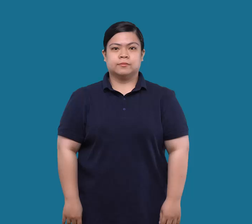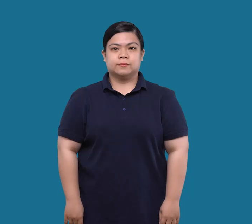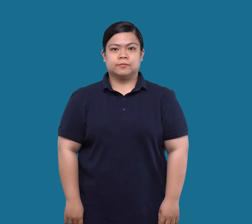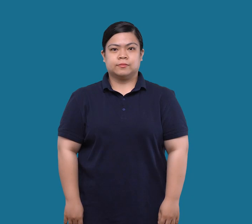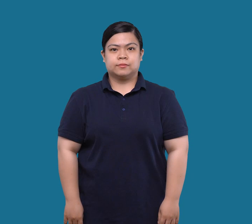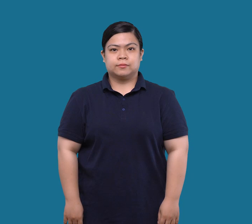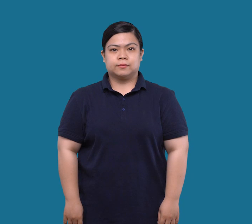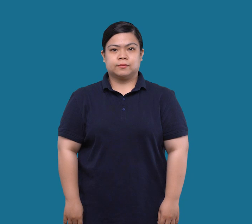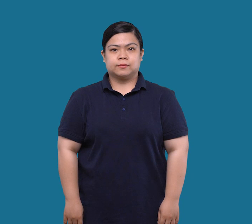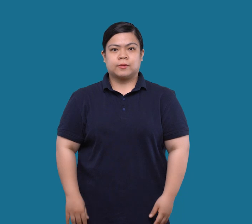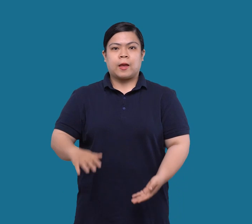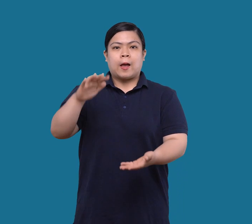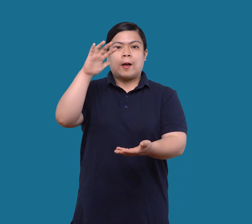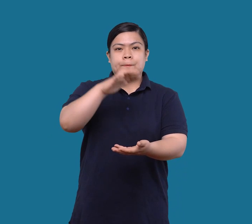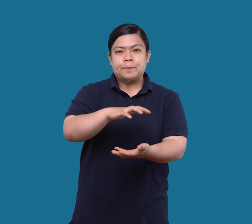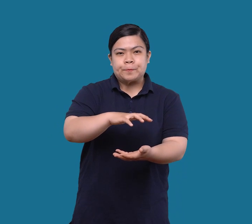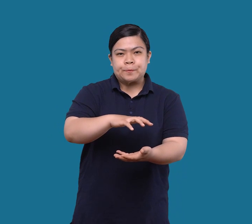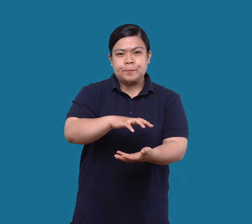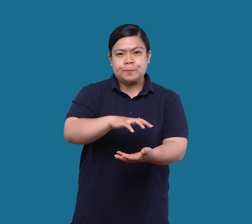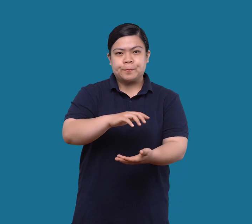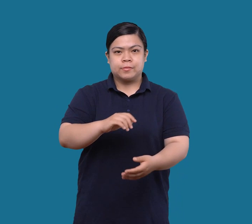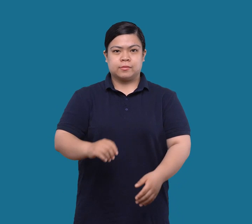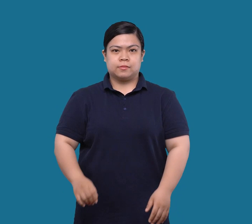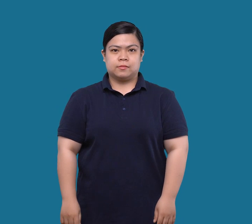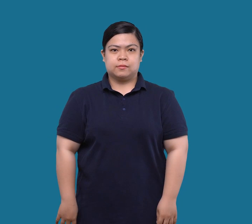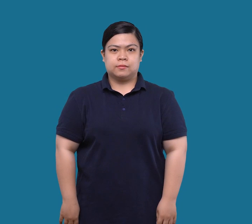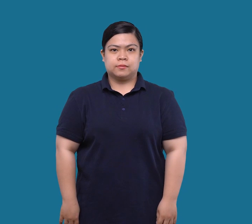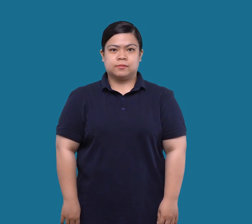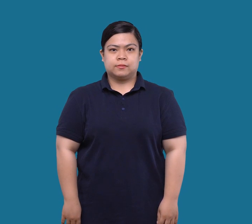hấp